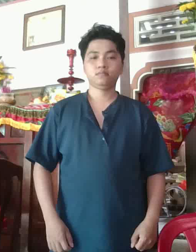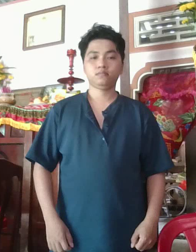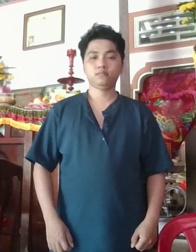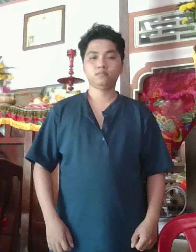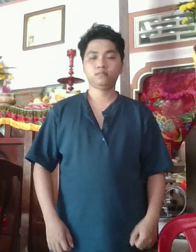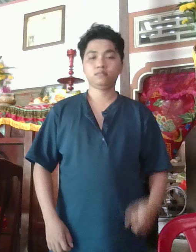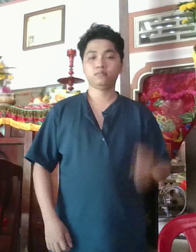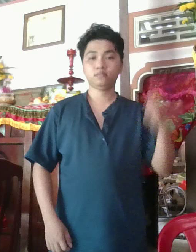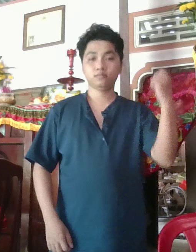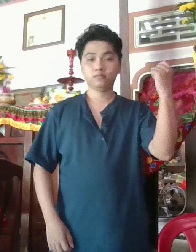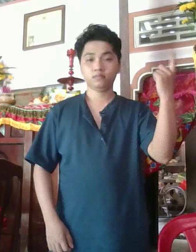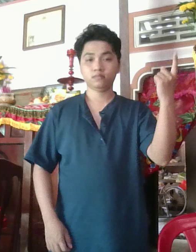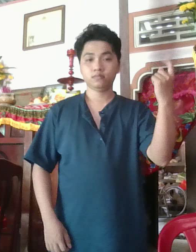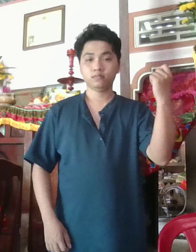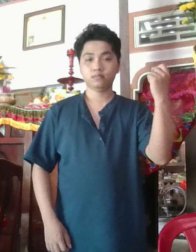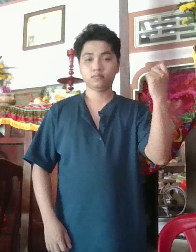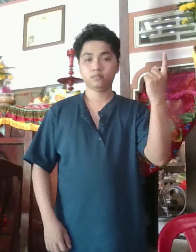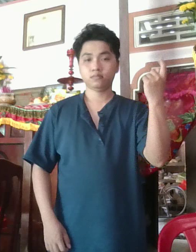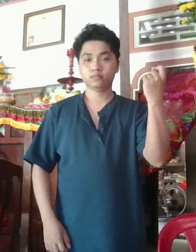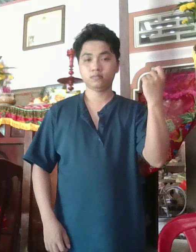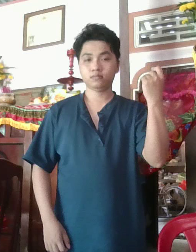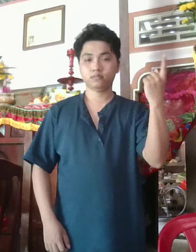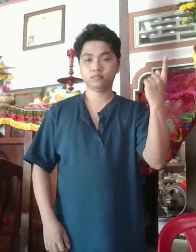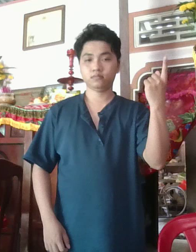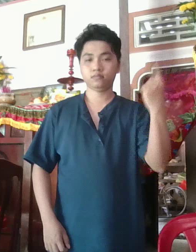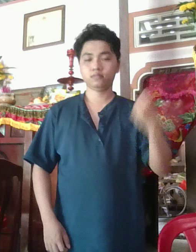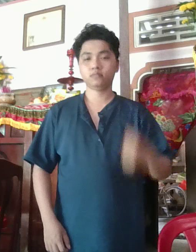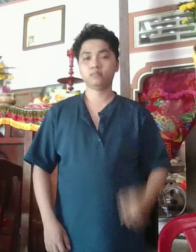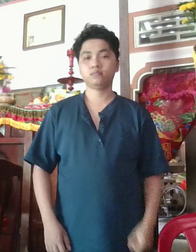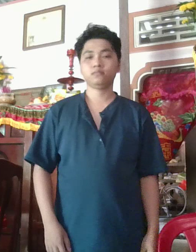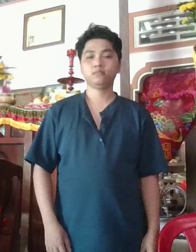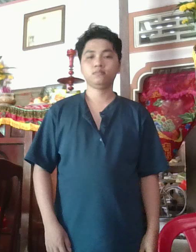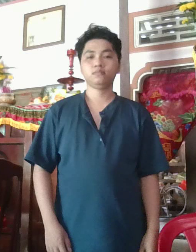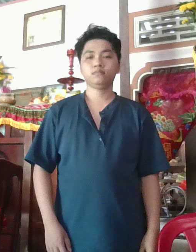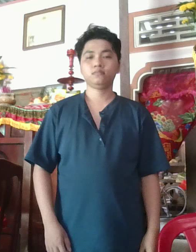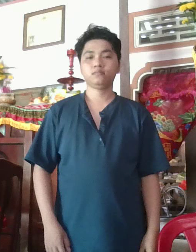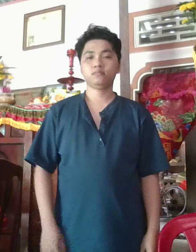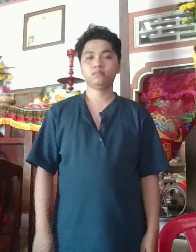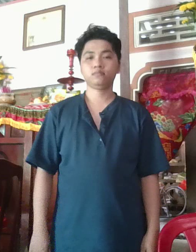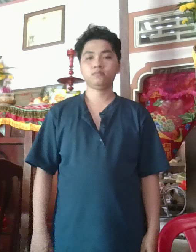hieu